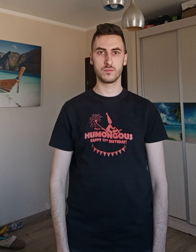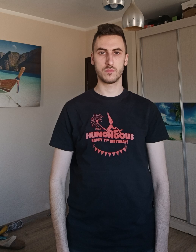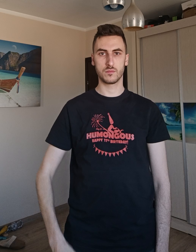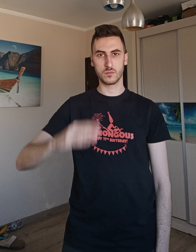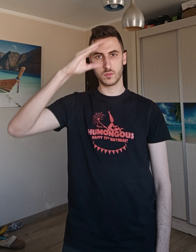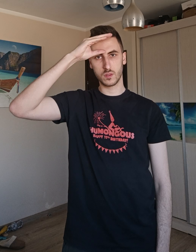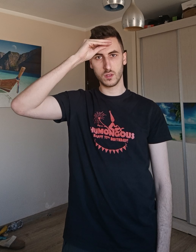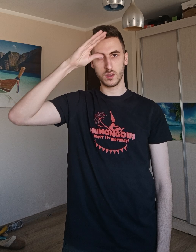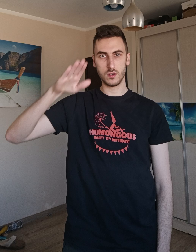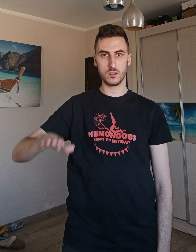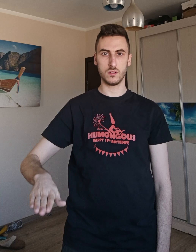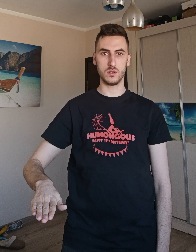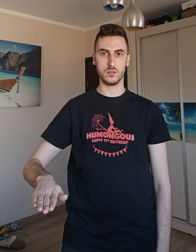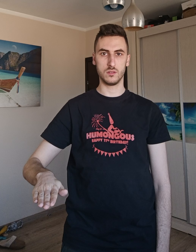ילד